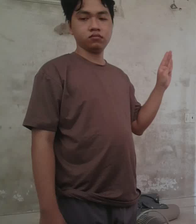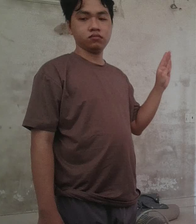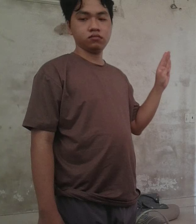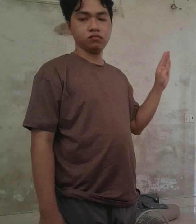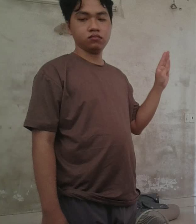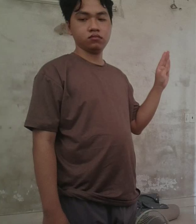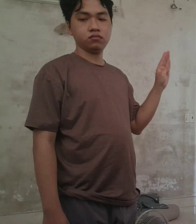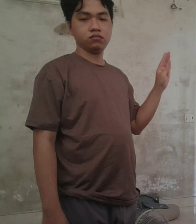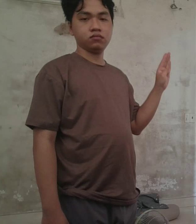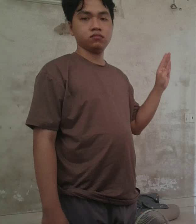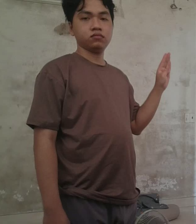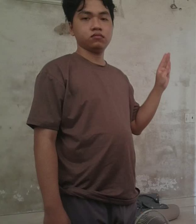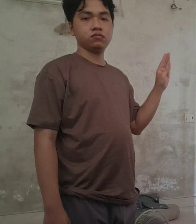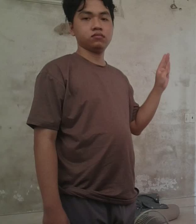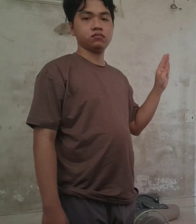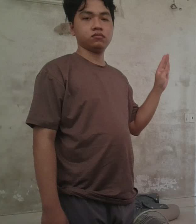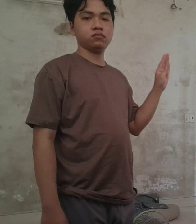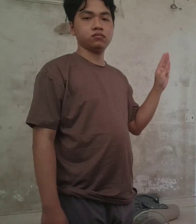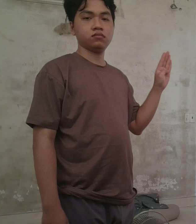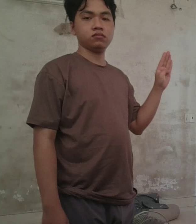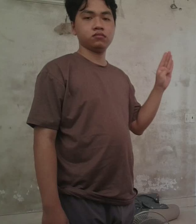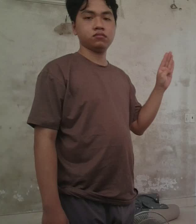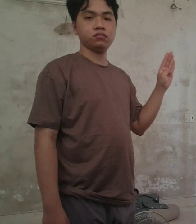b